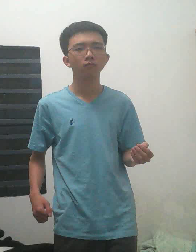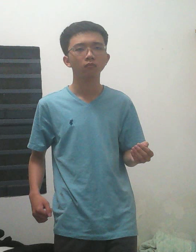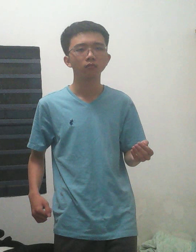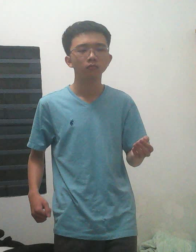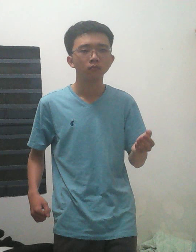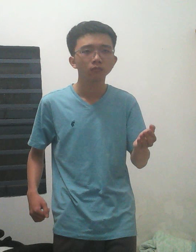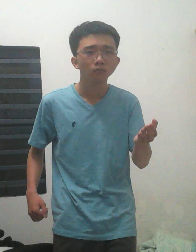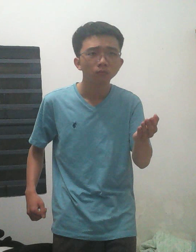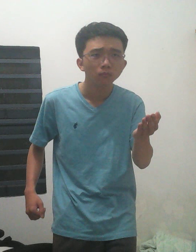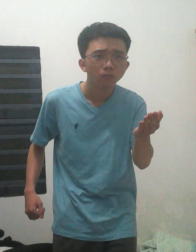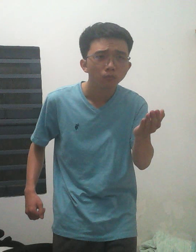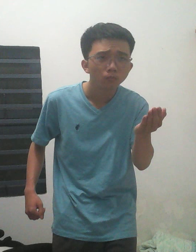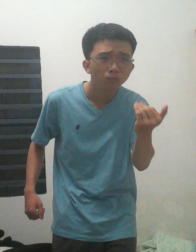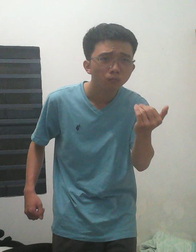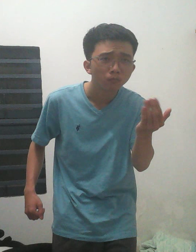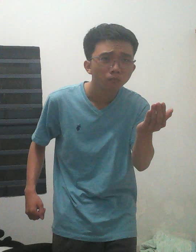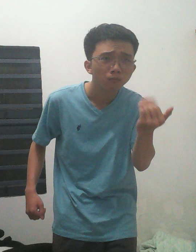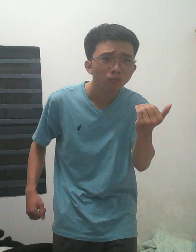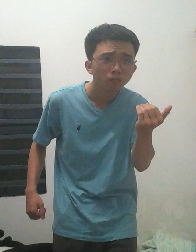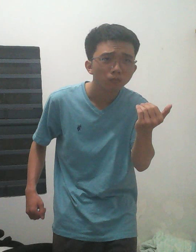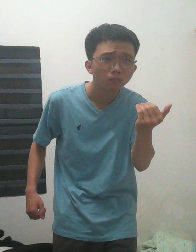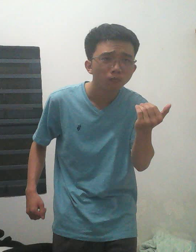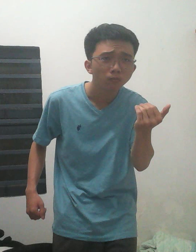yeu cau